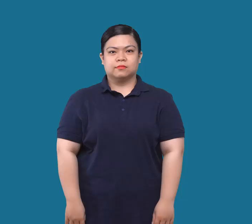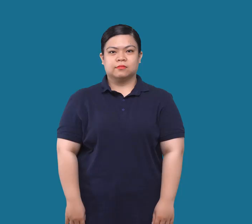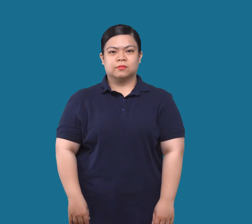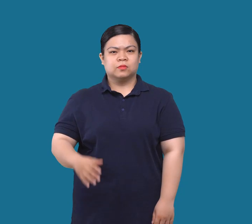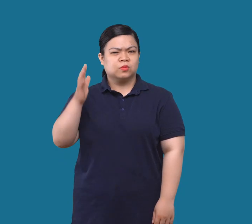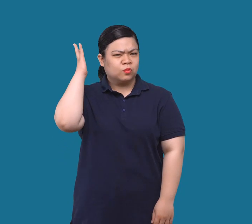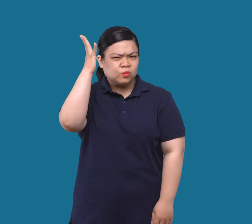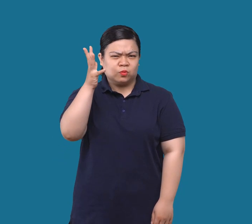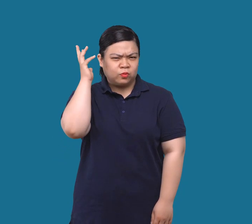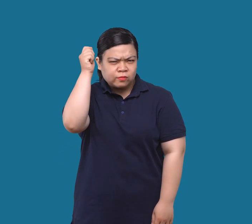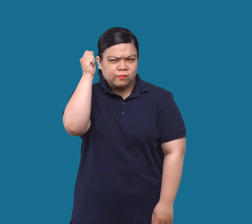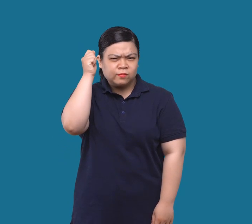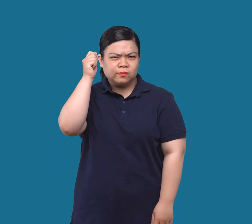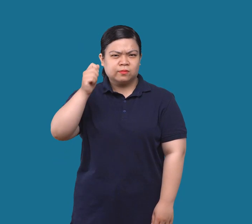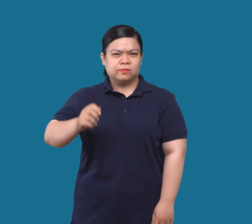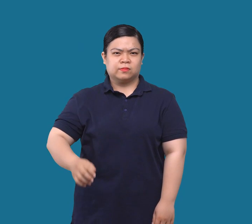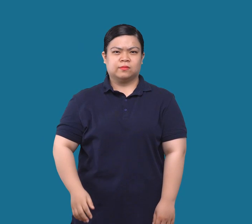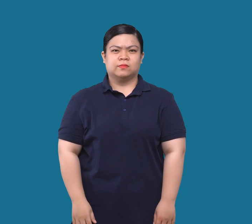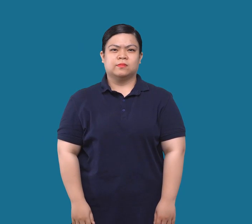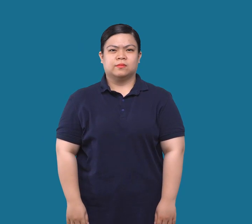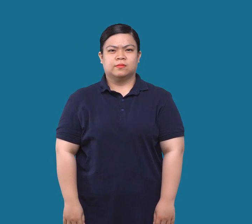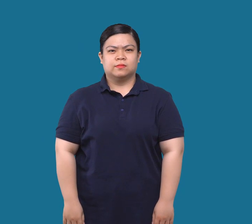quan trọng